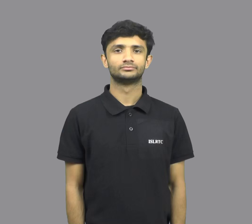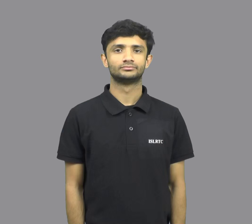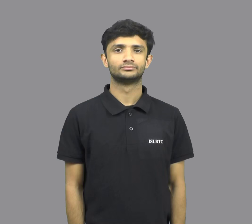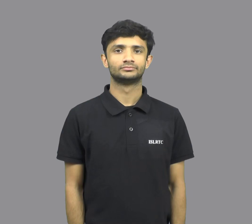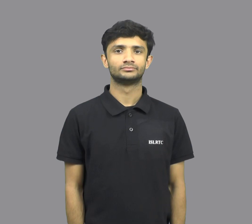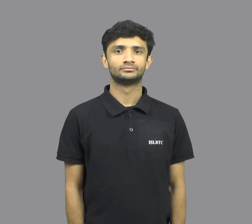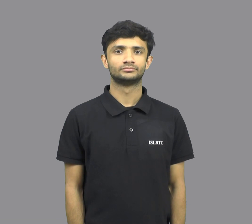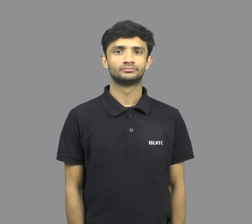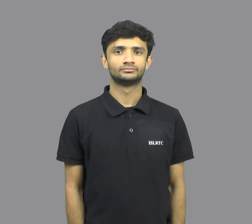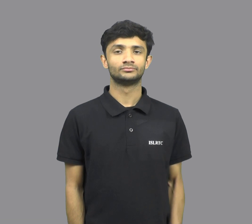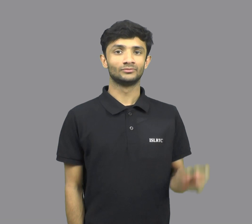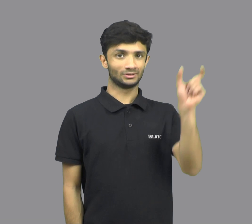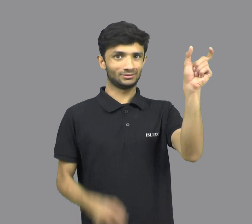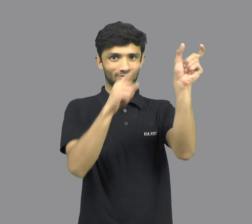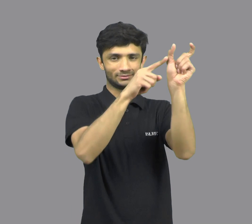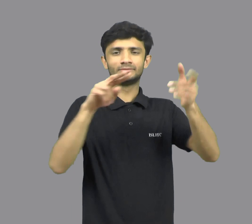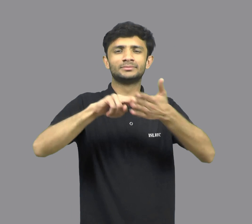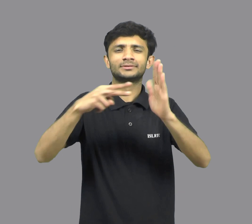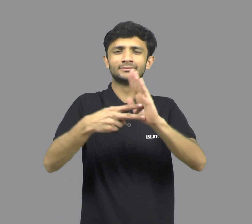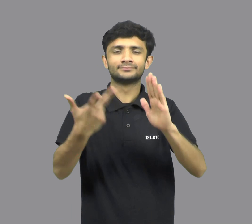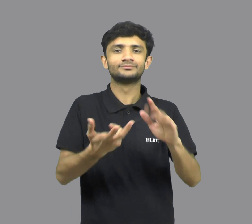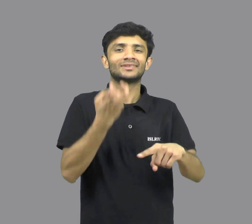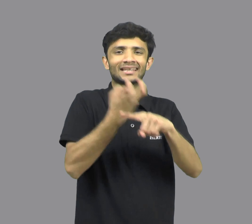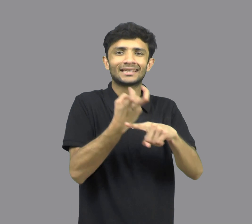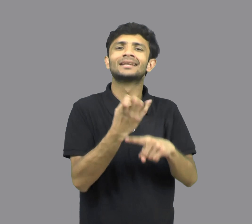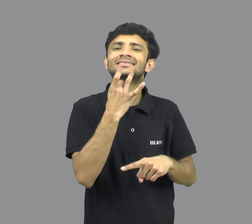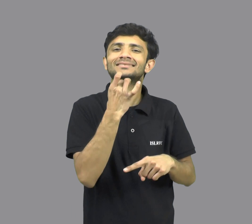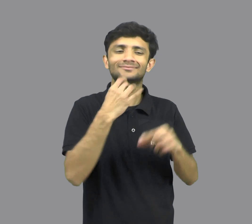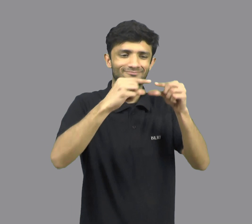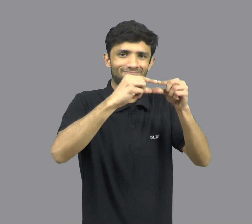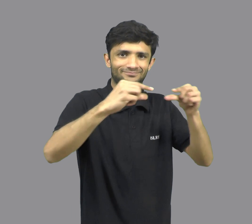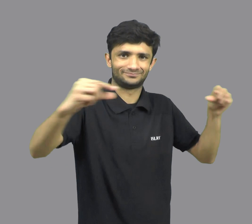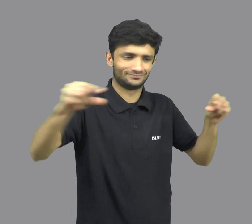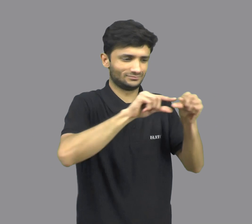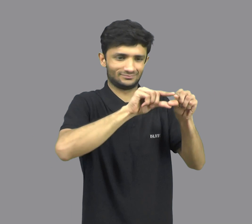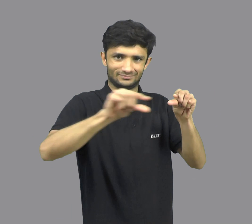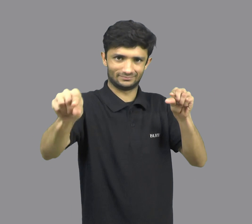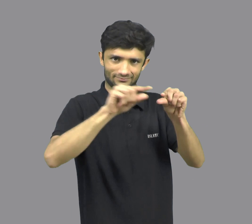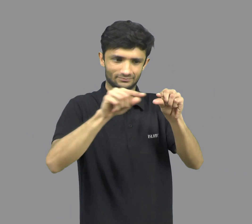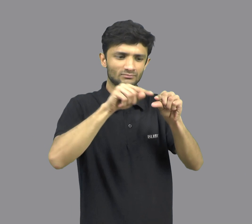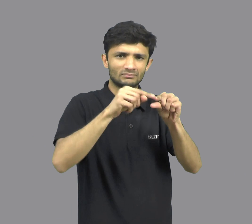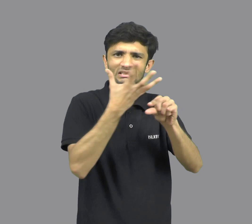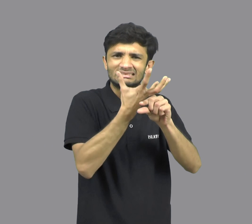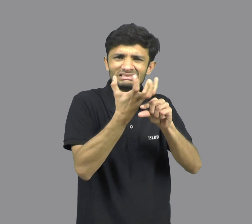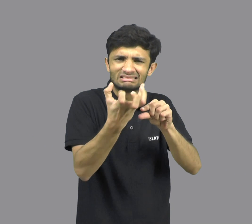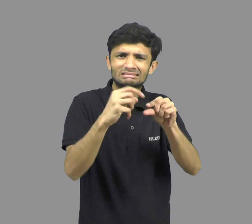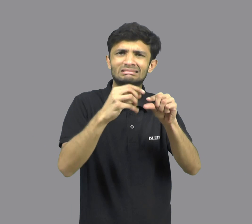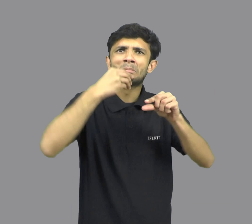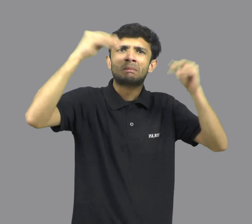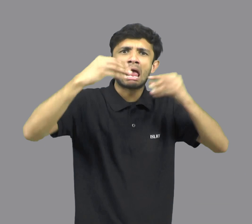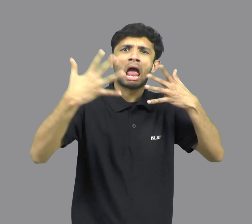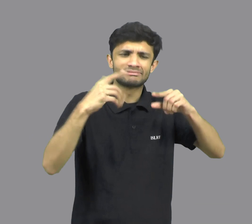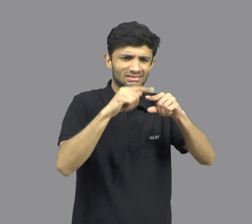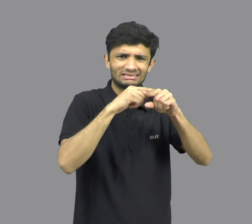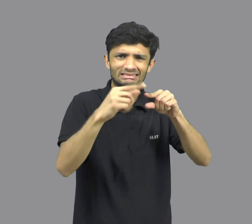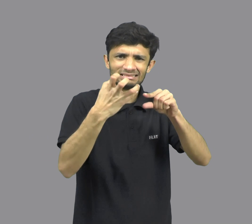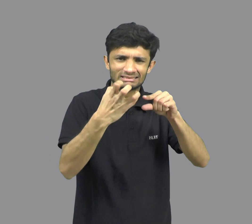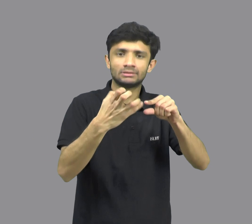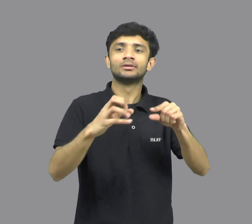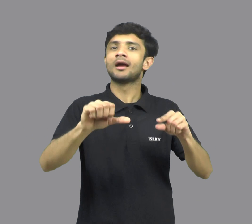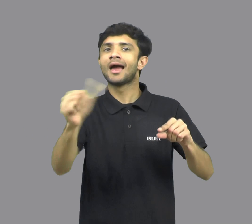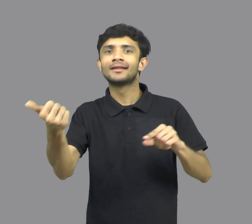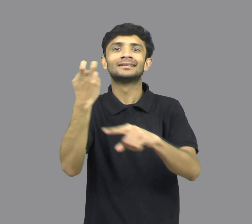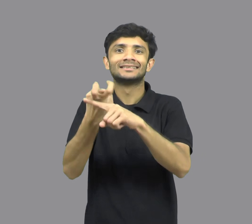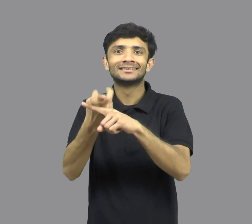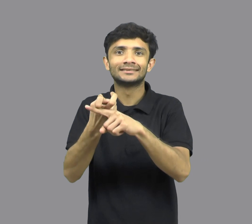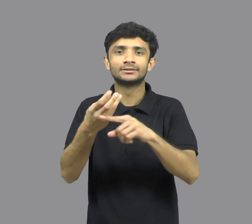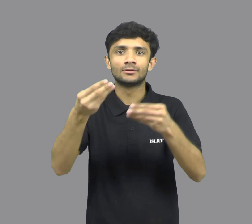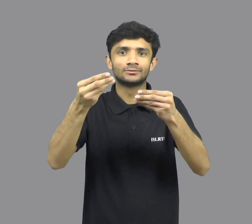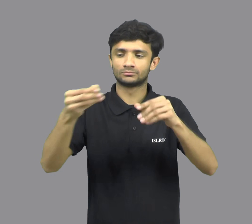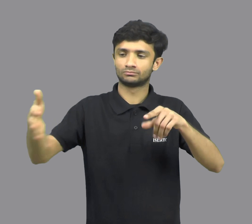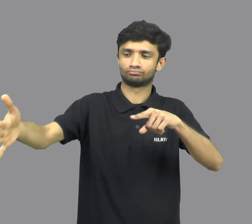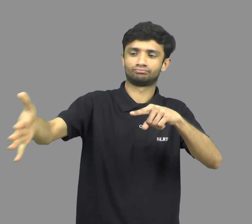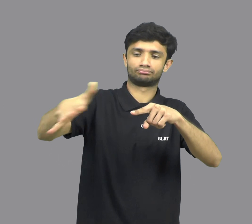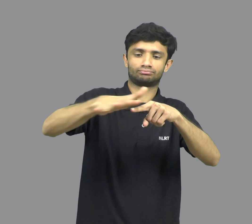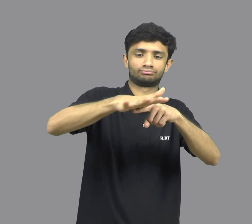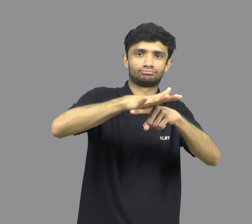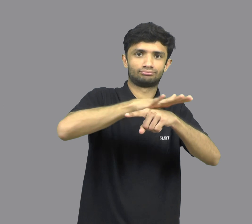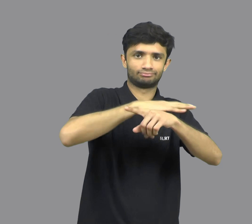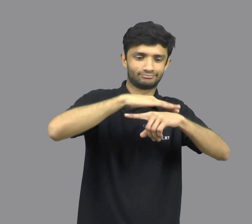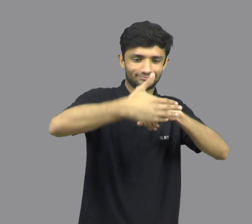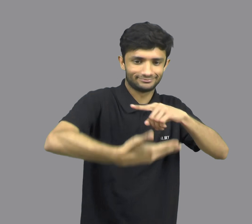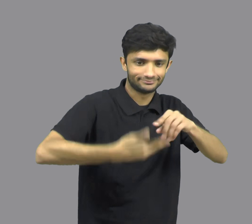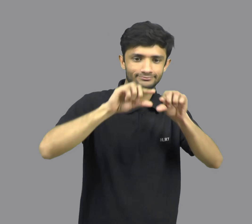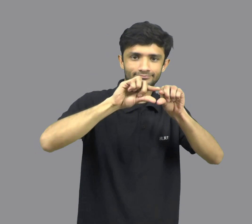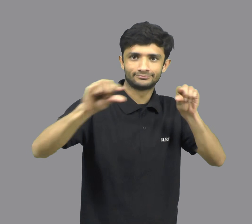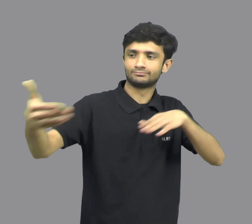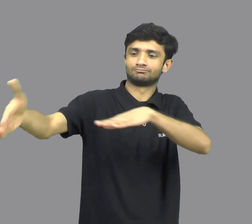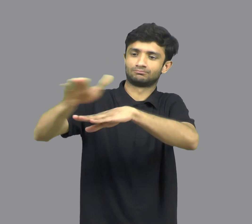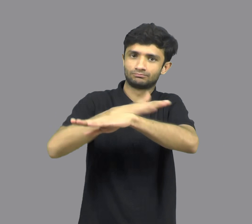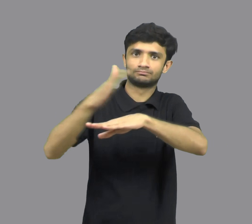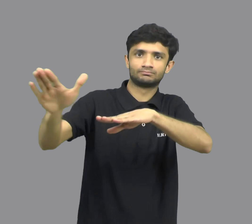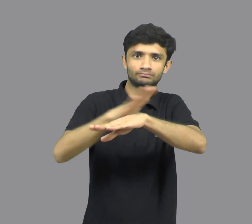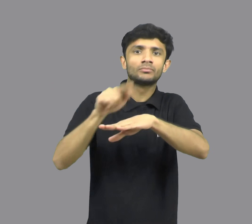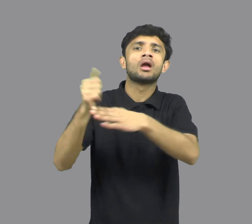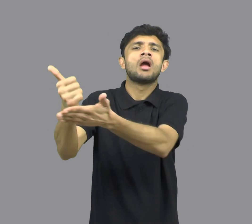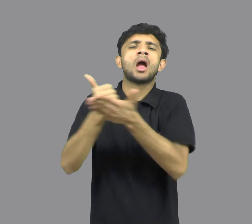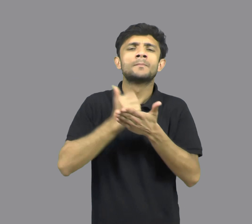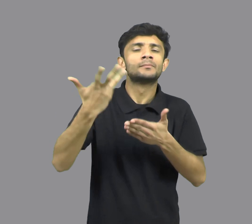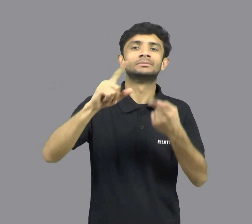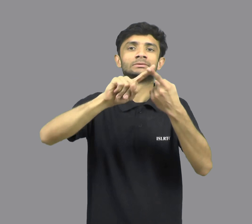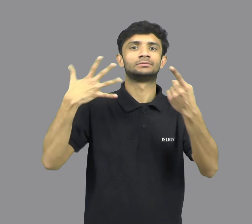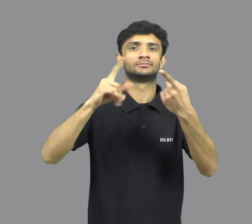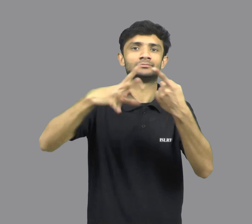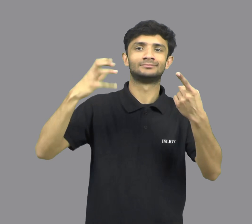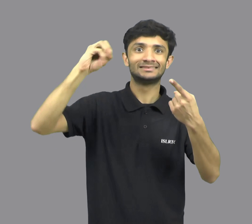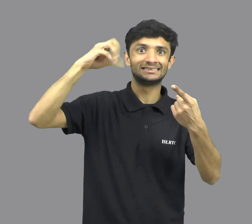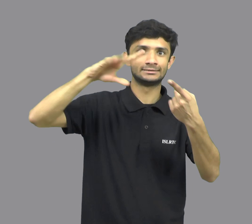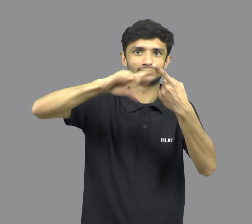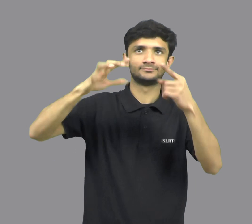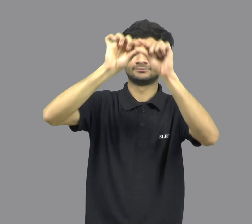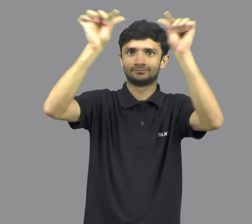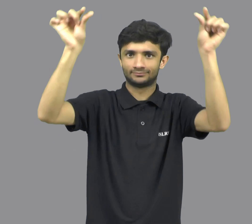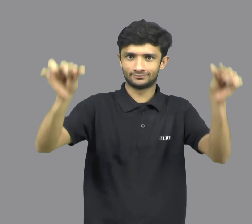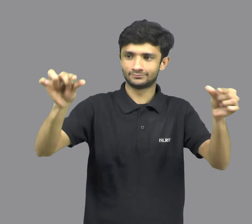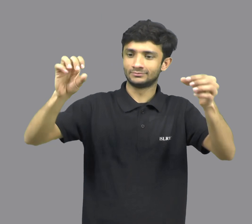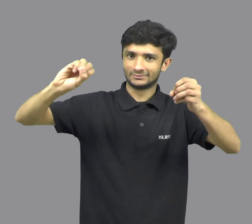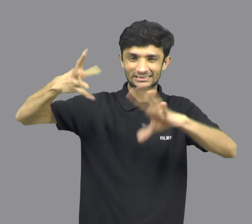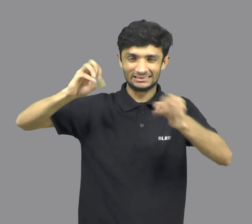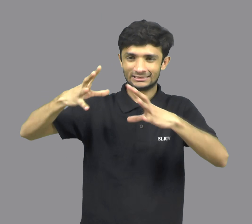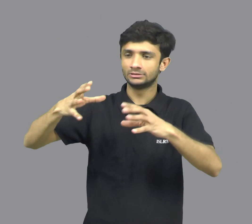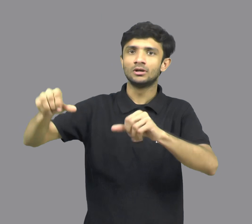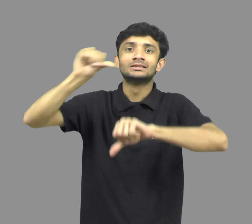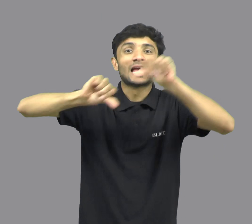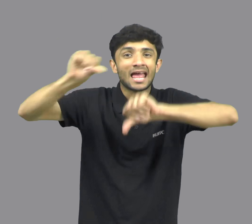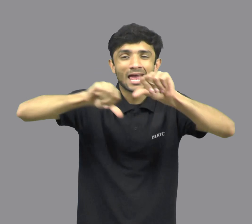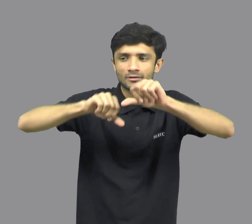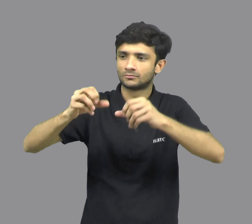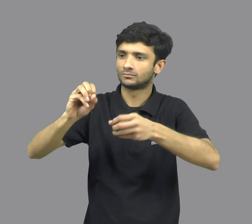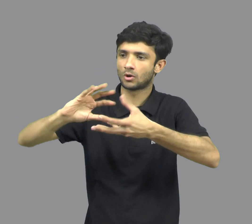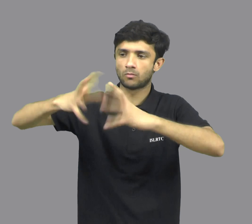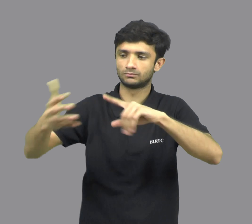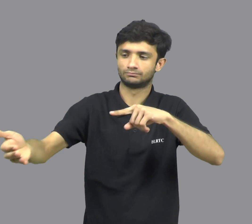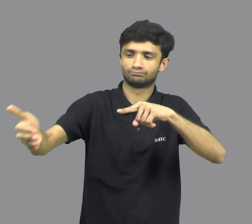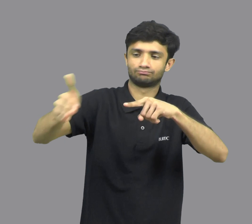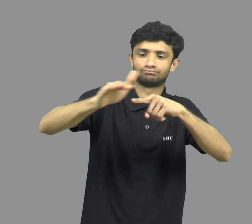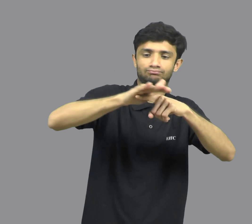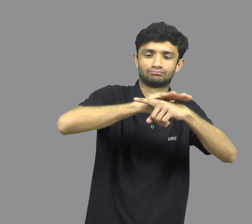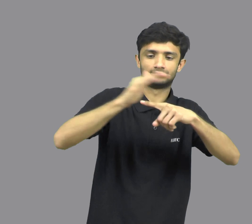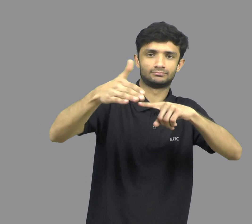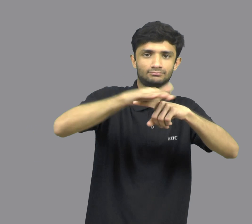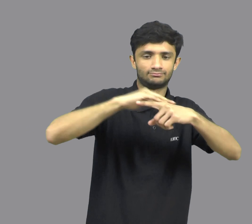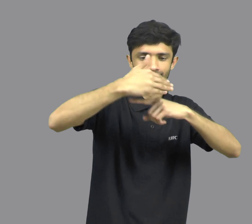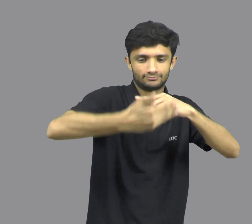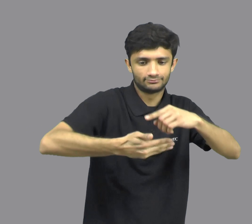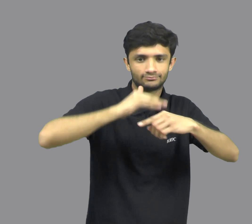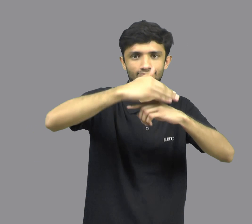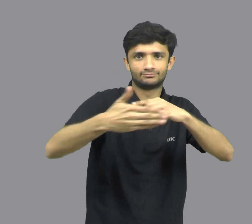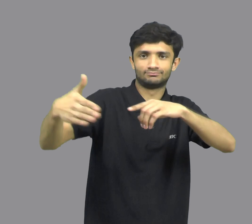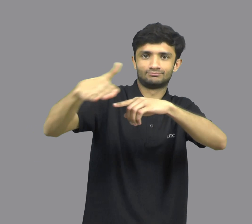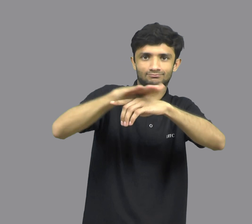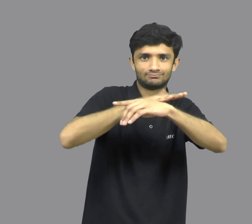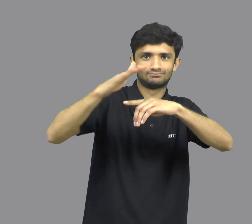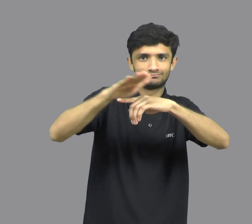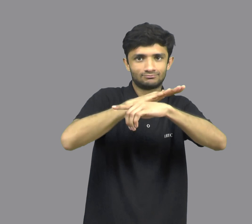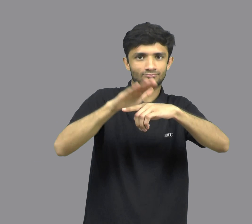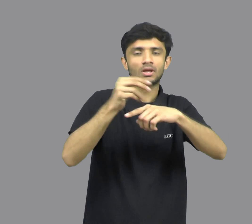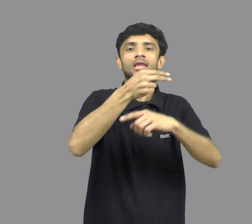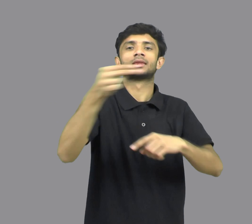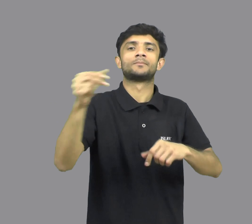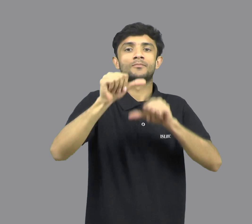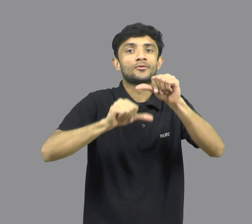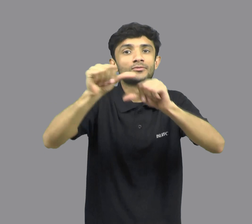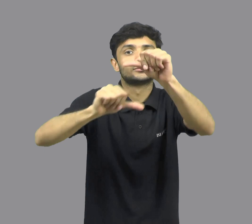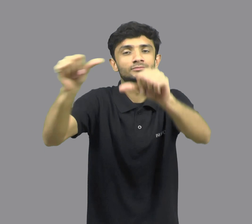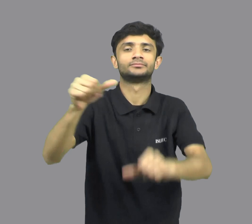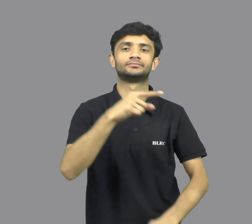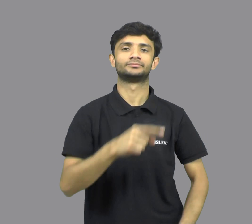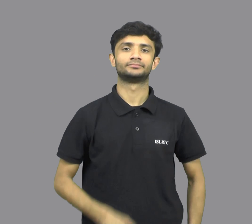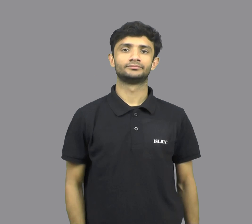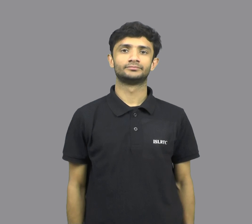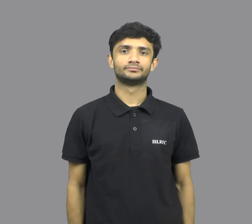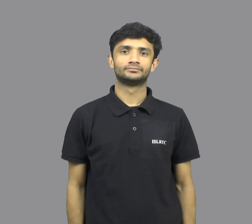Electroplating